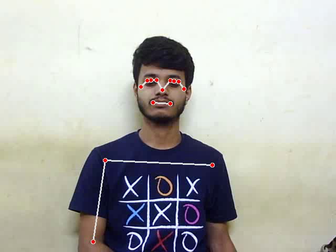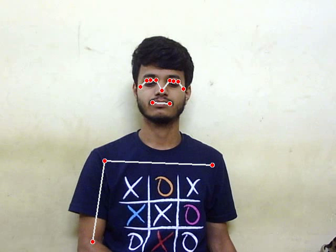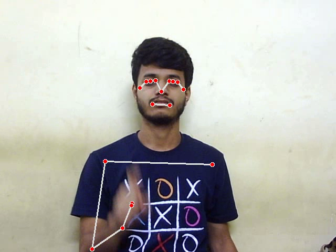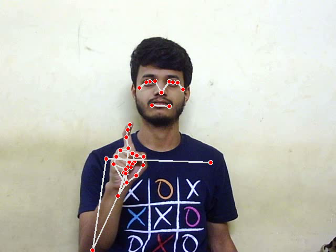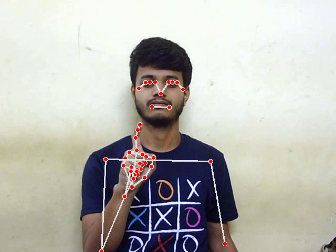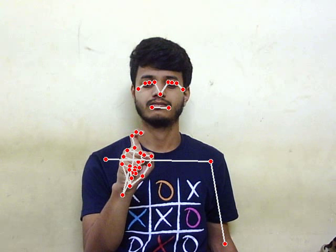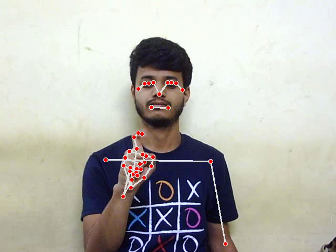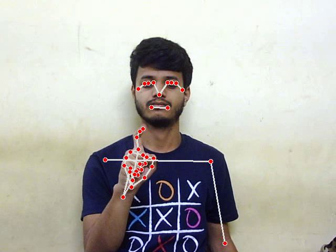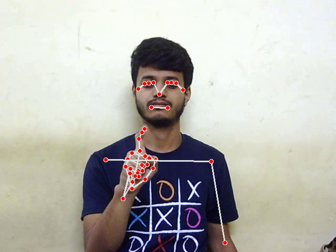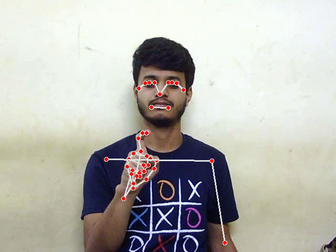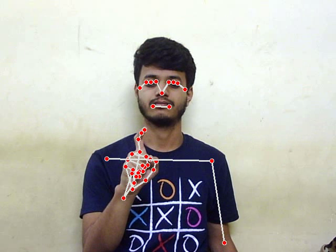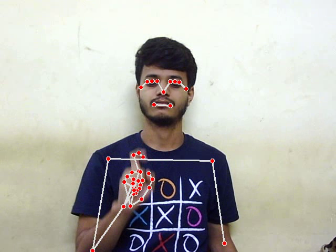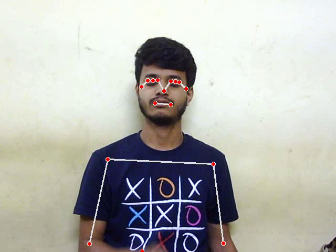question